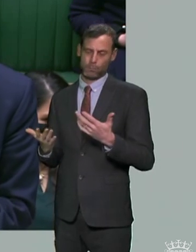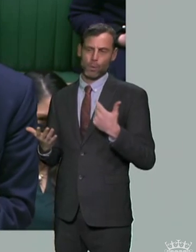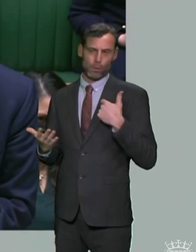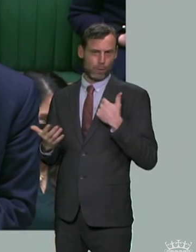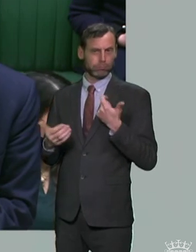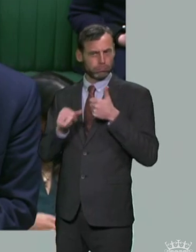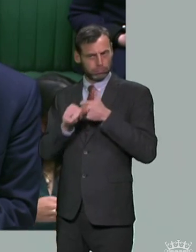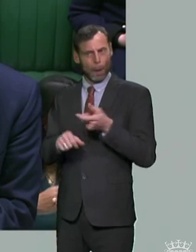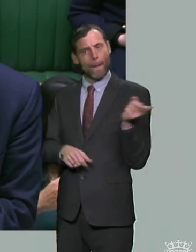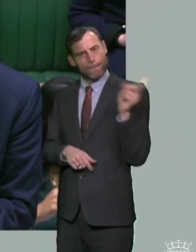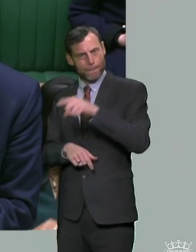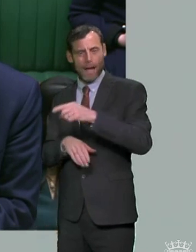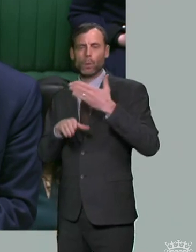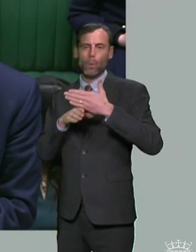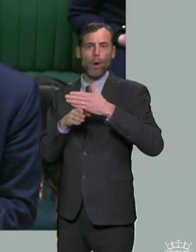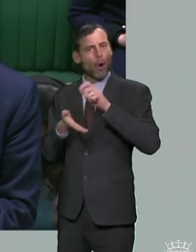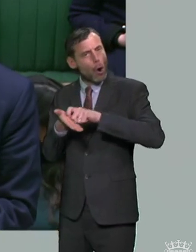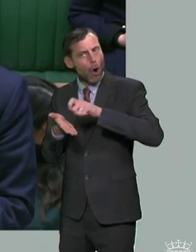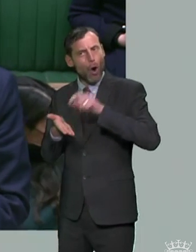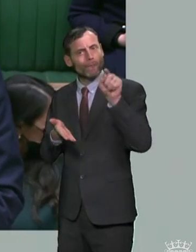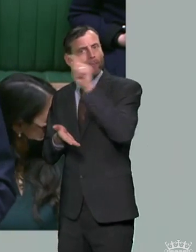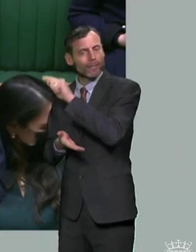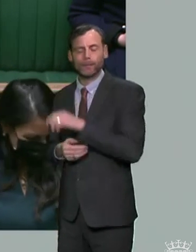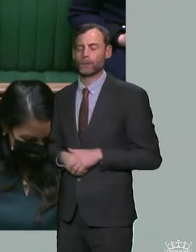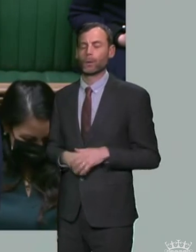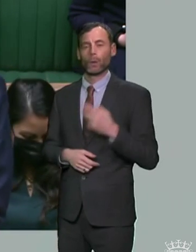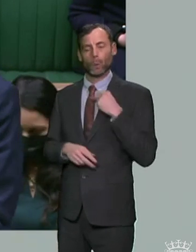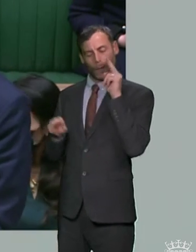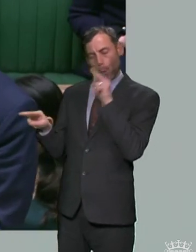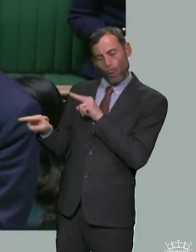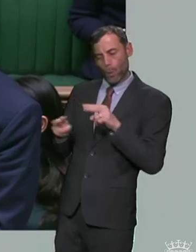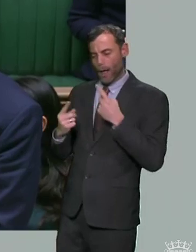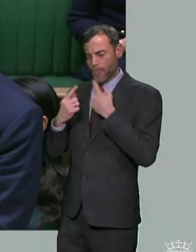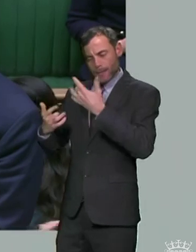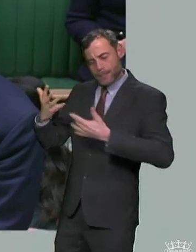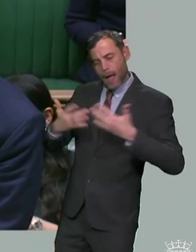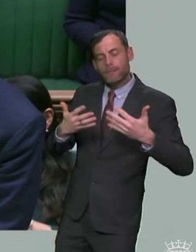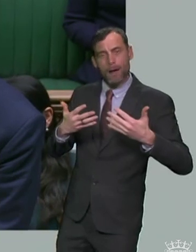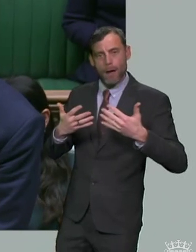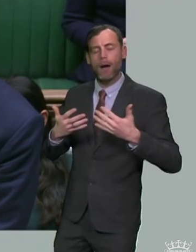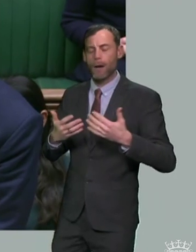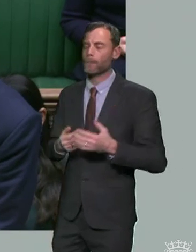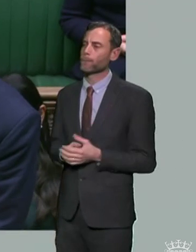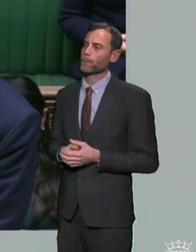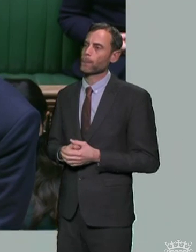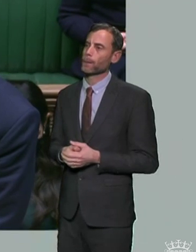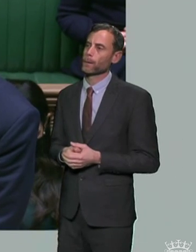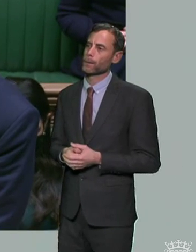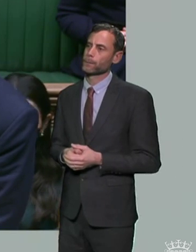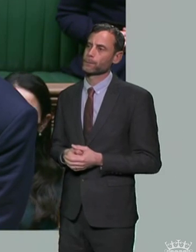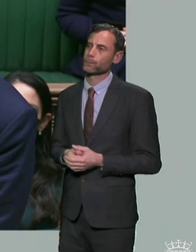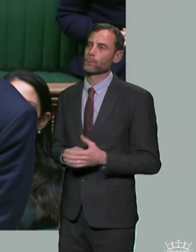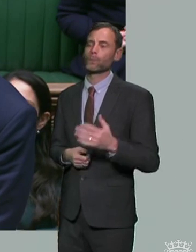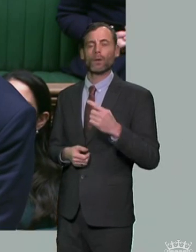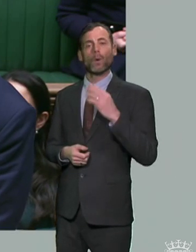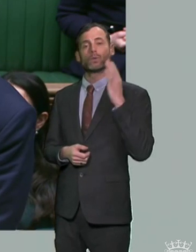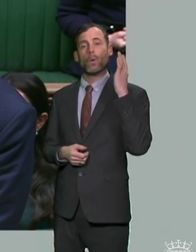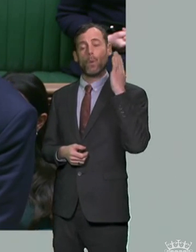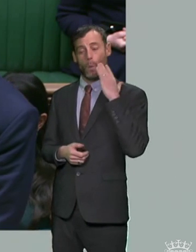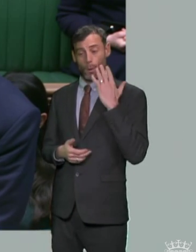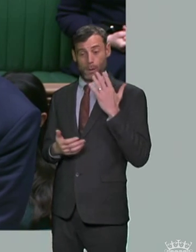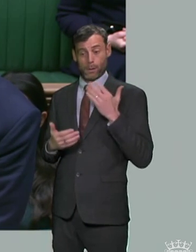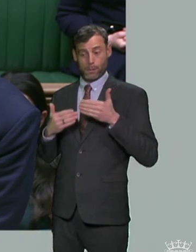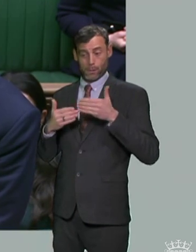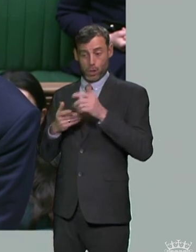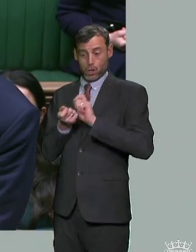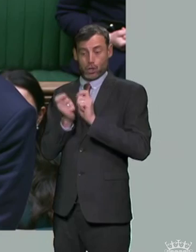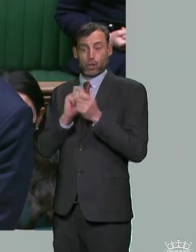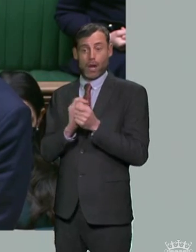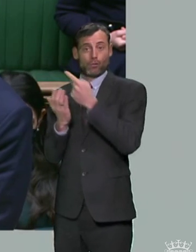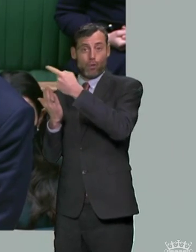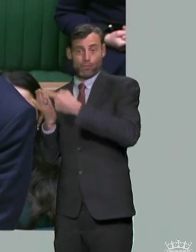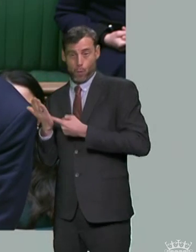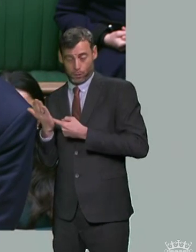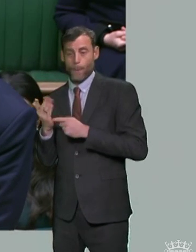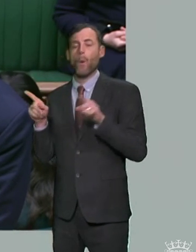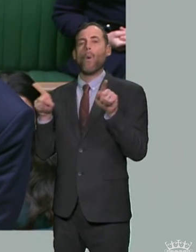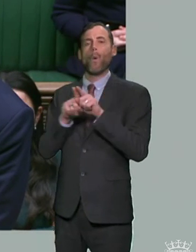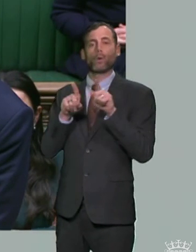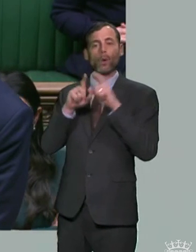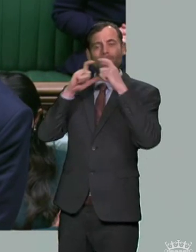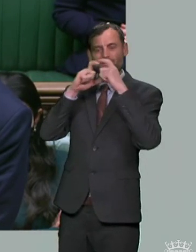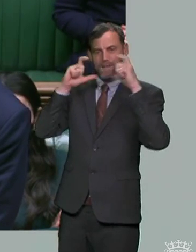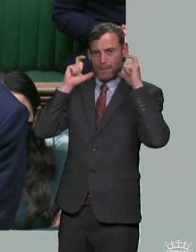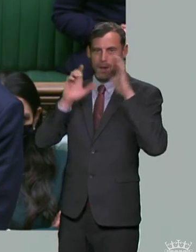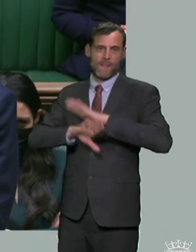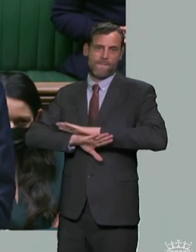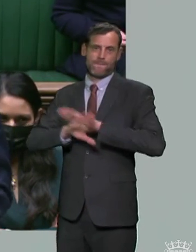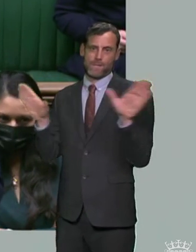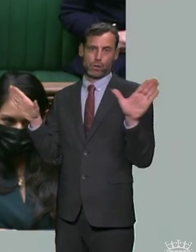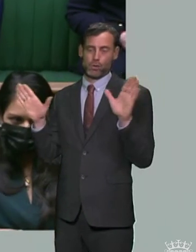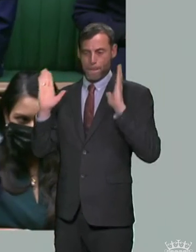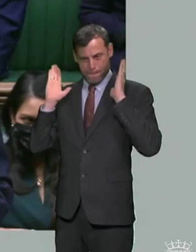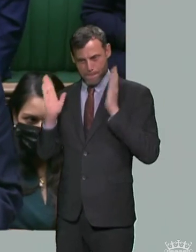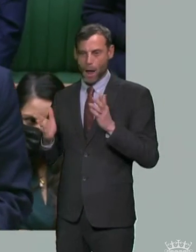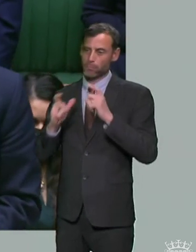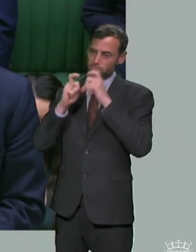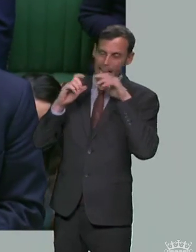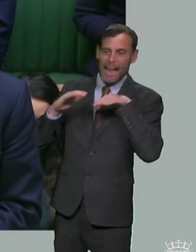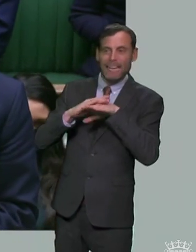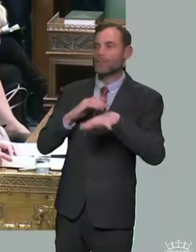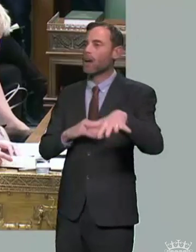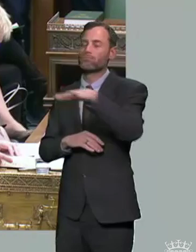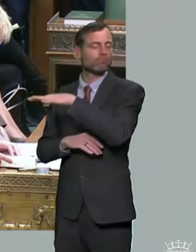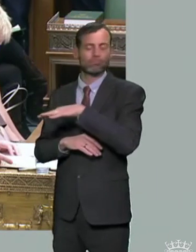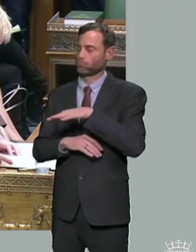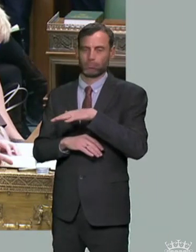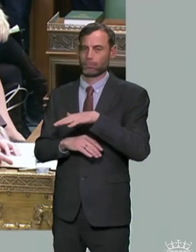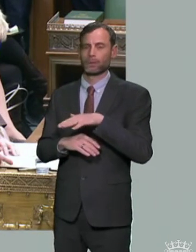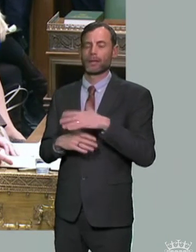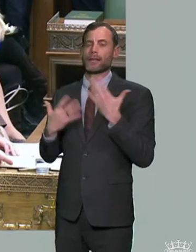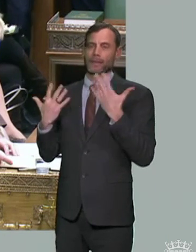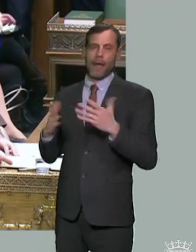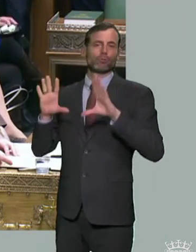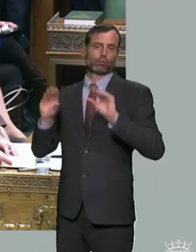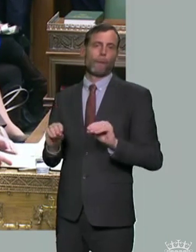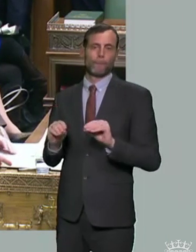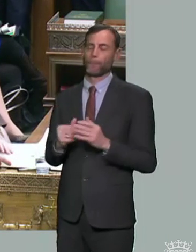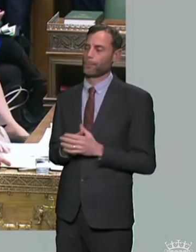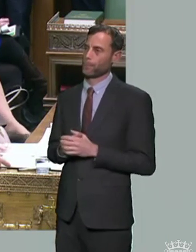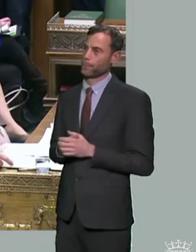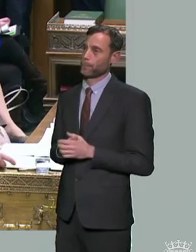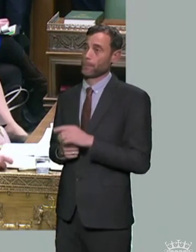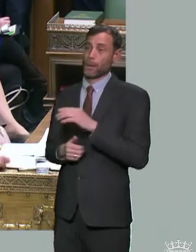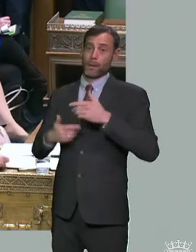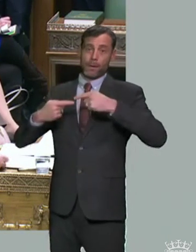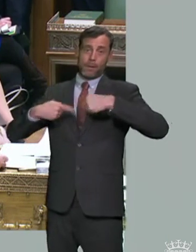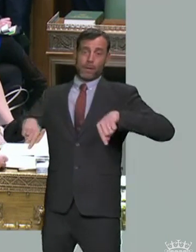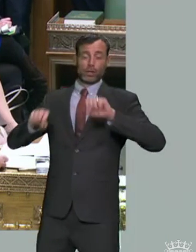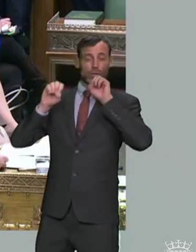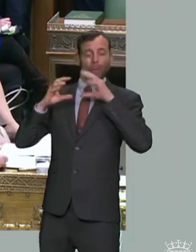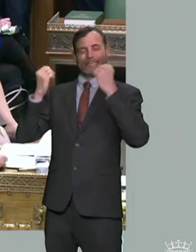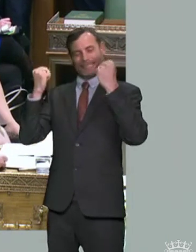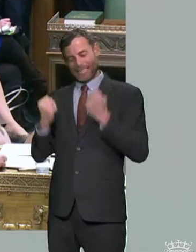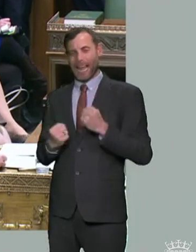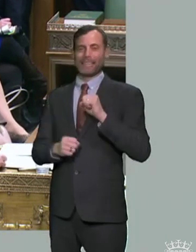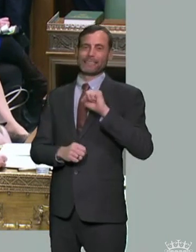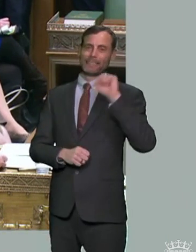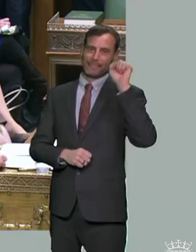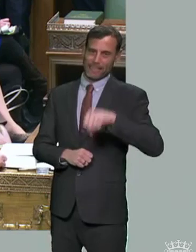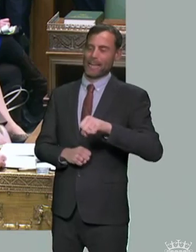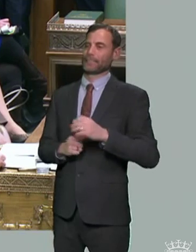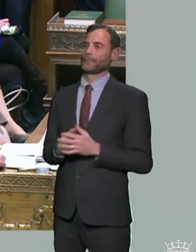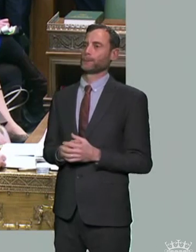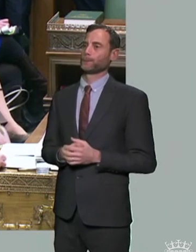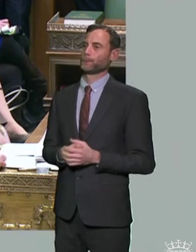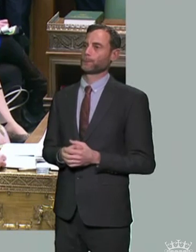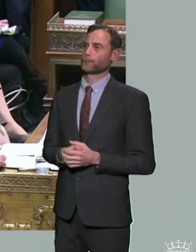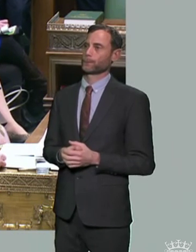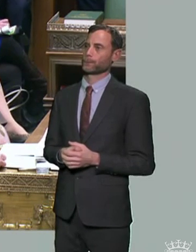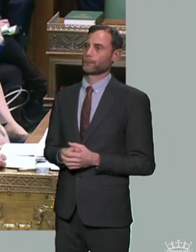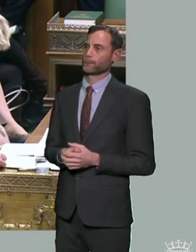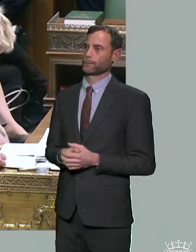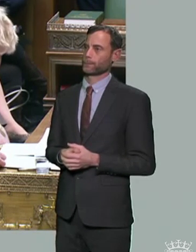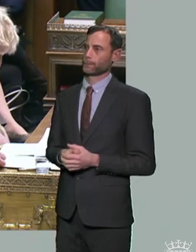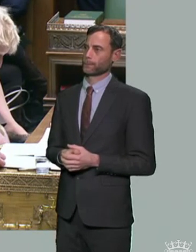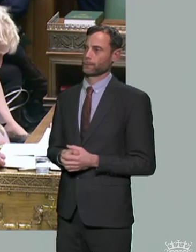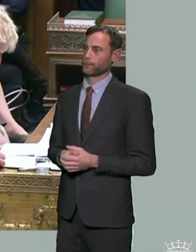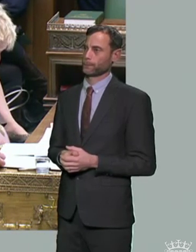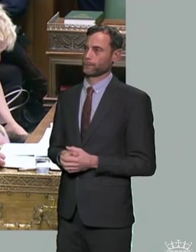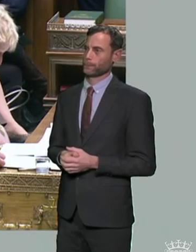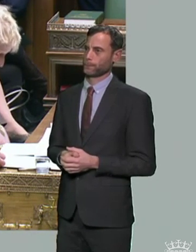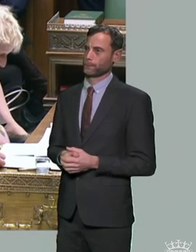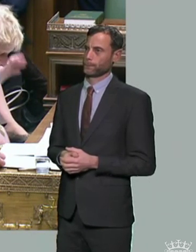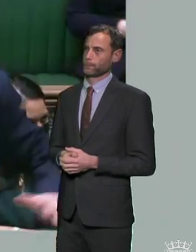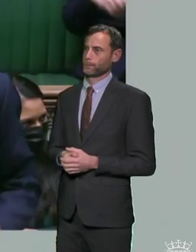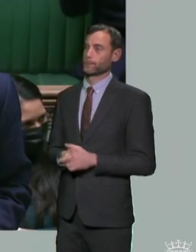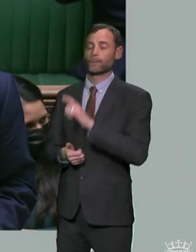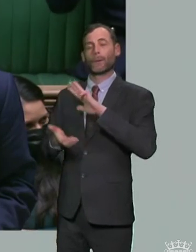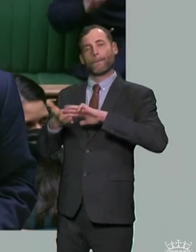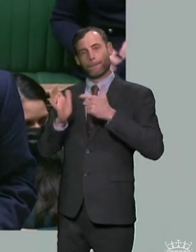Having looked at the data carefully, the Cabinet concluded that once regulations lapse, the Government will no longer mandate the wearing of face masks anywhere.